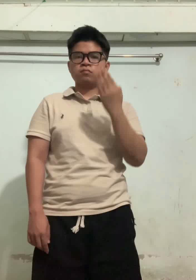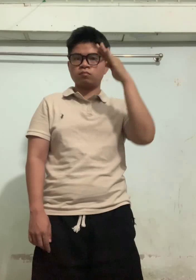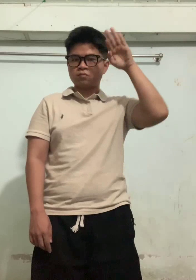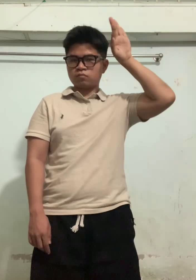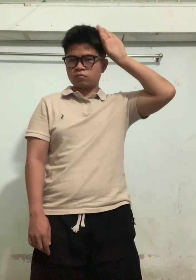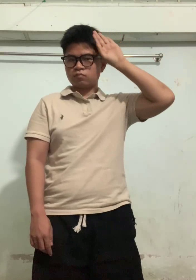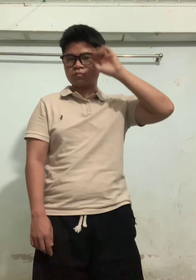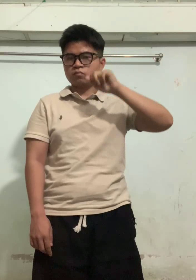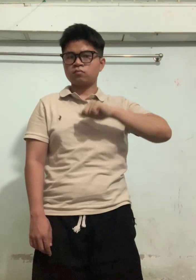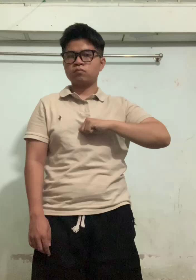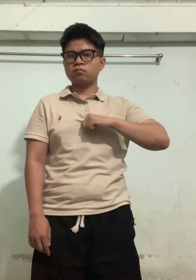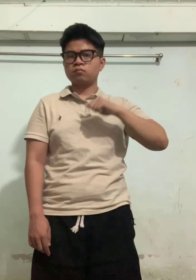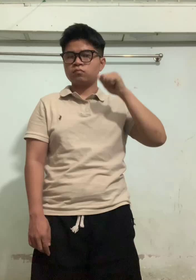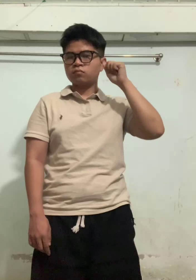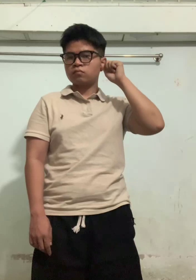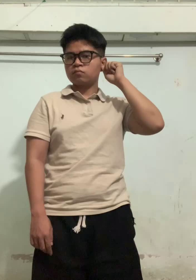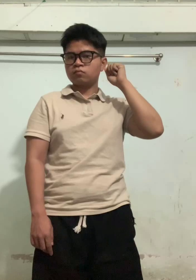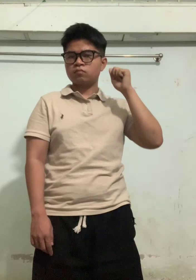thay co